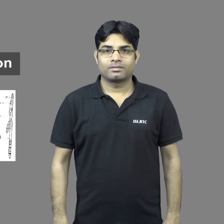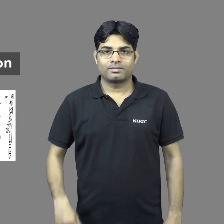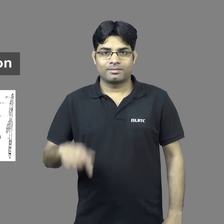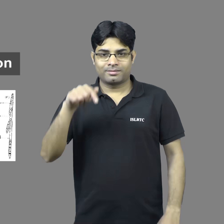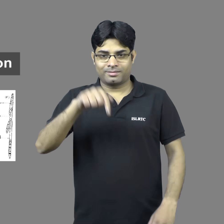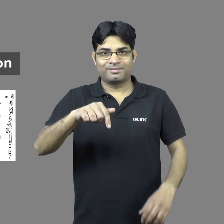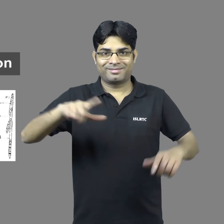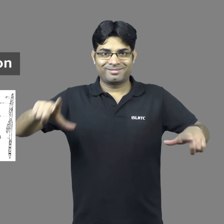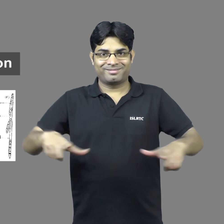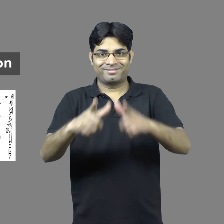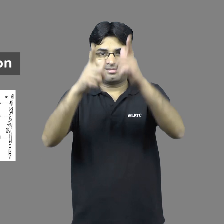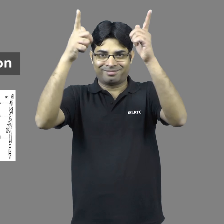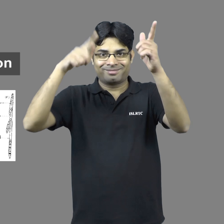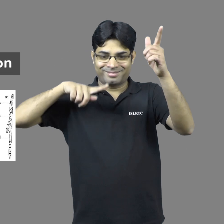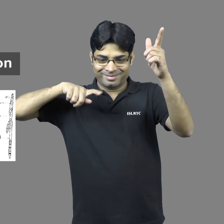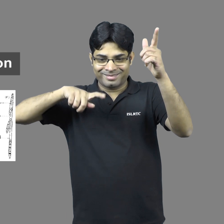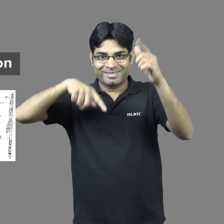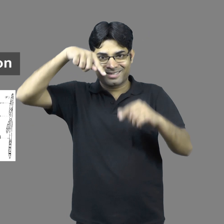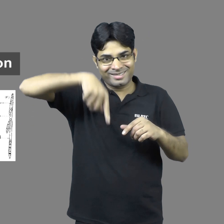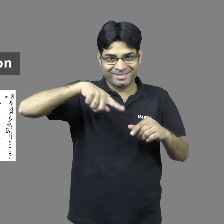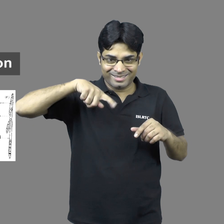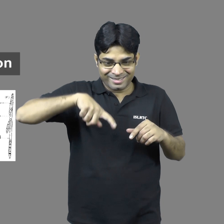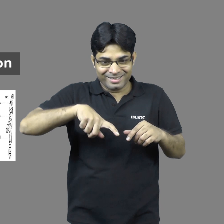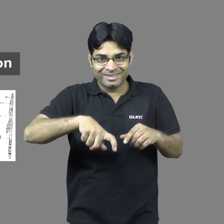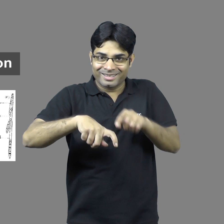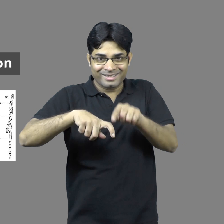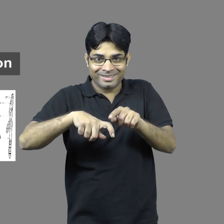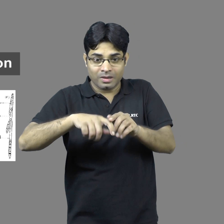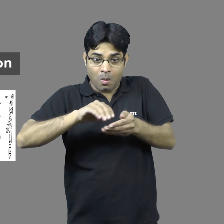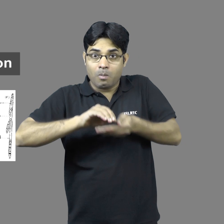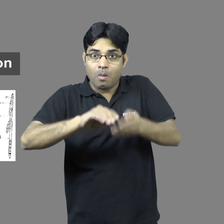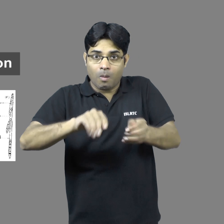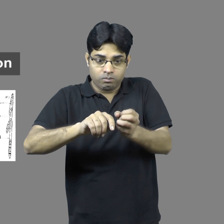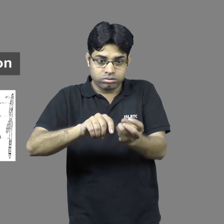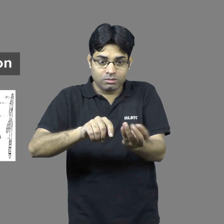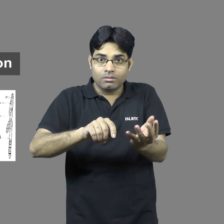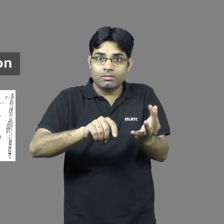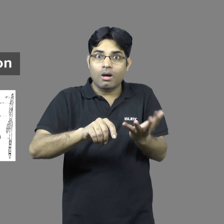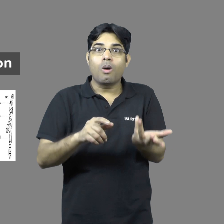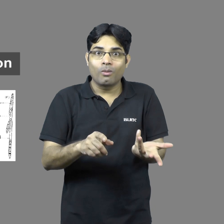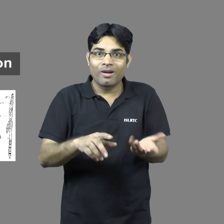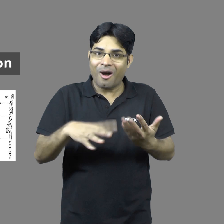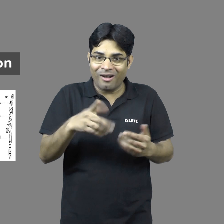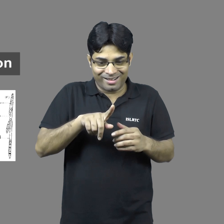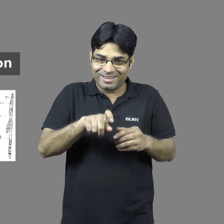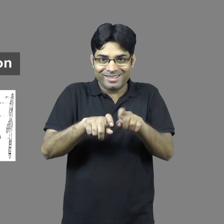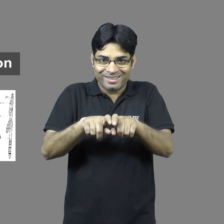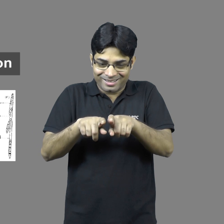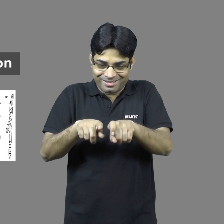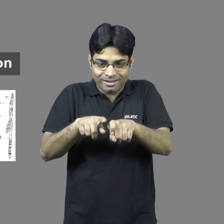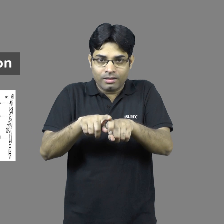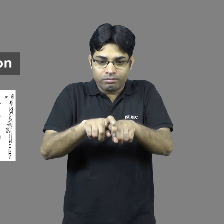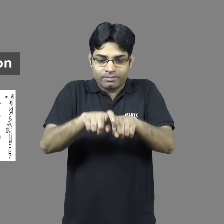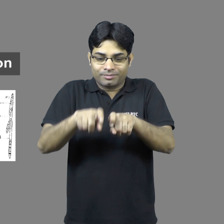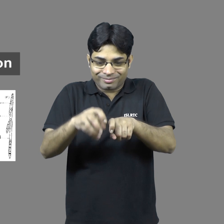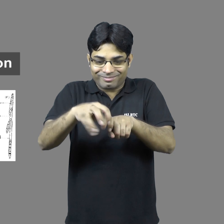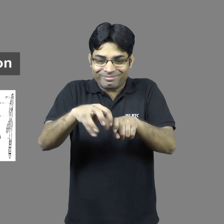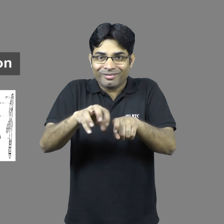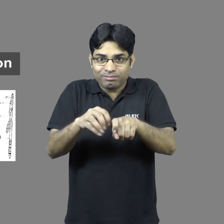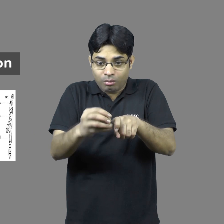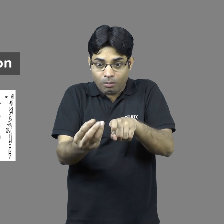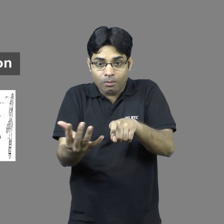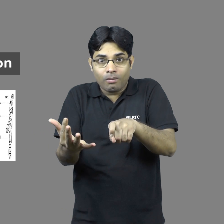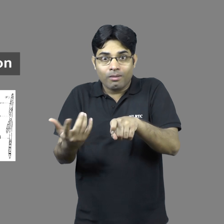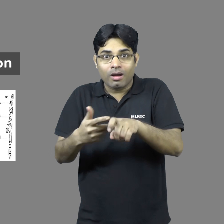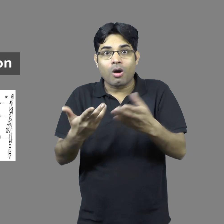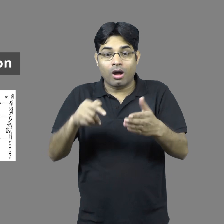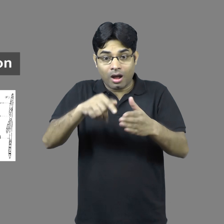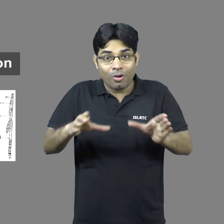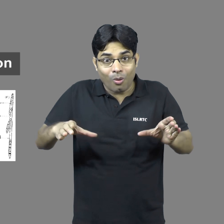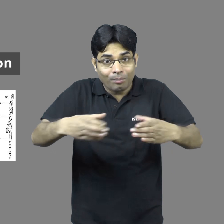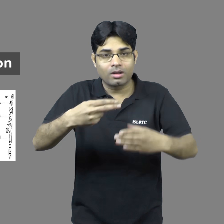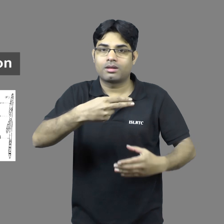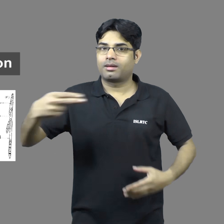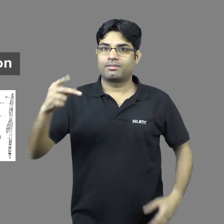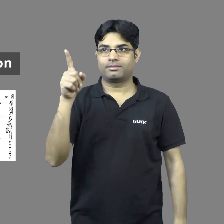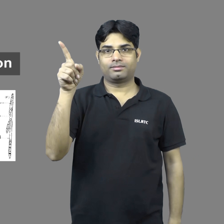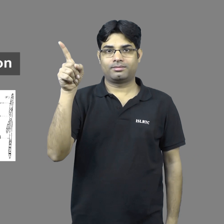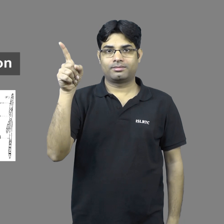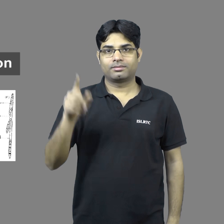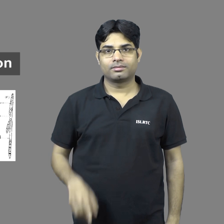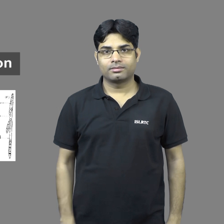Reproduction